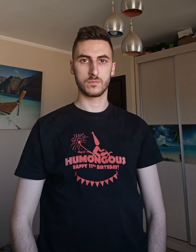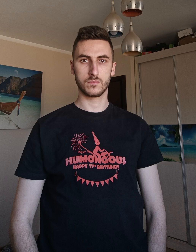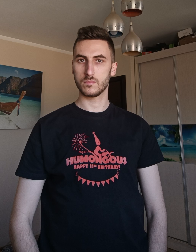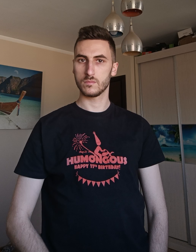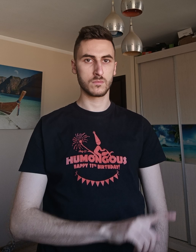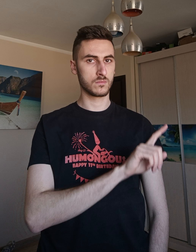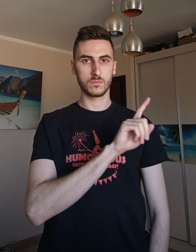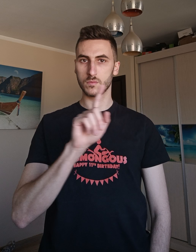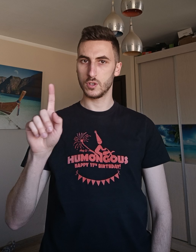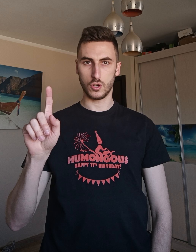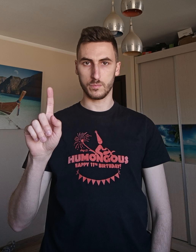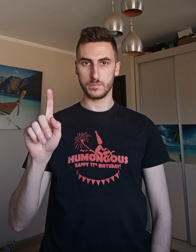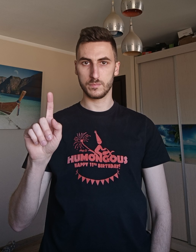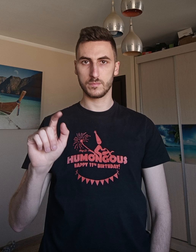לא